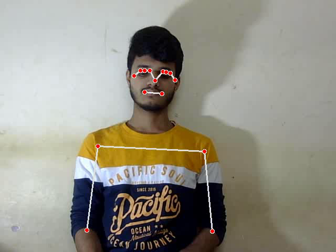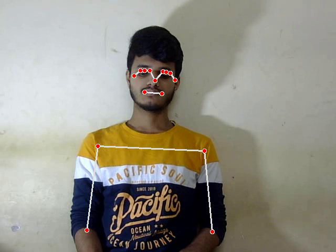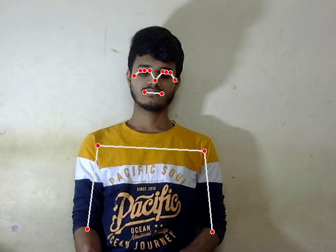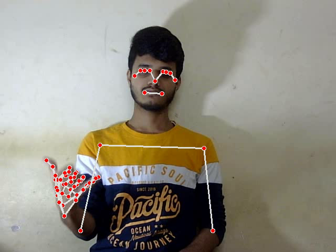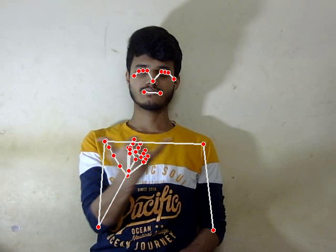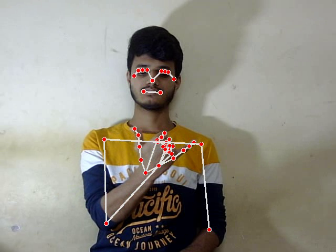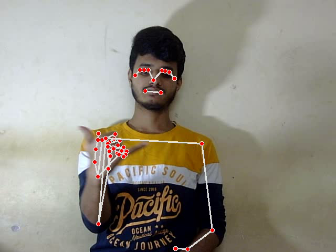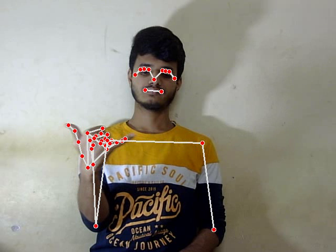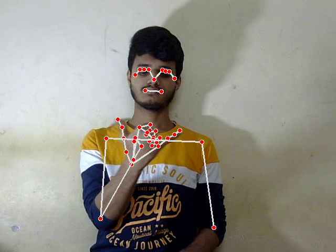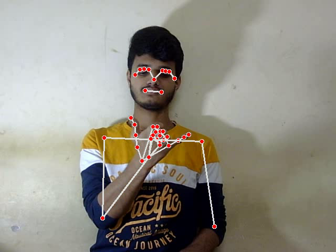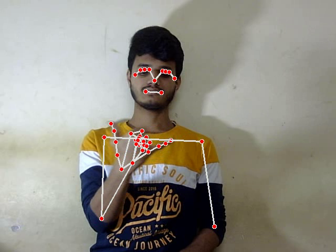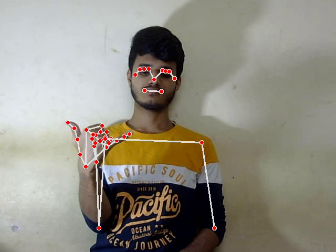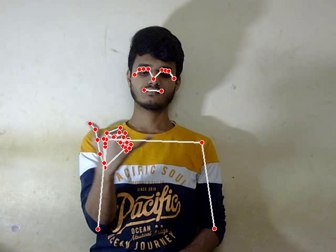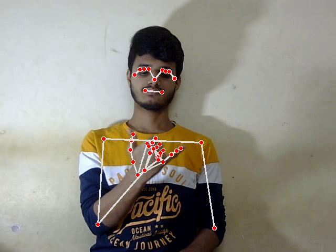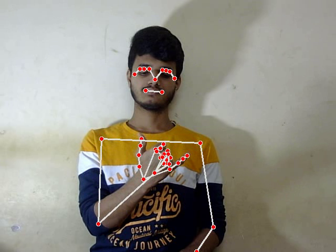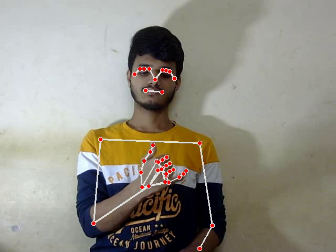same